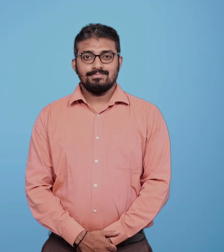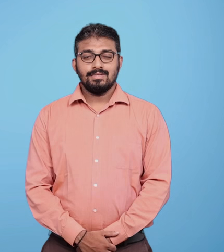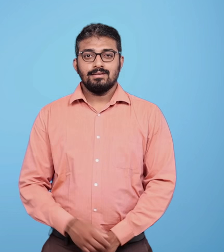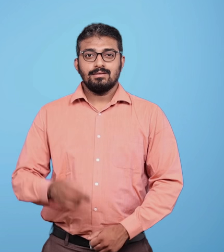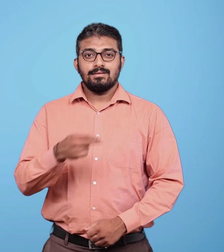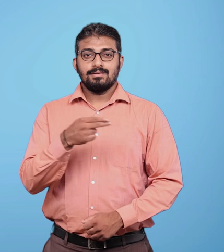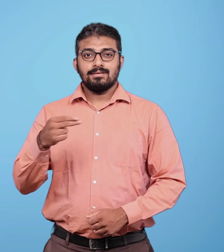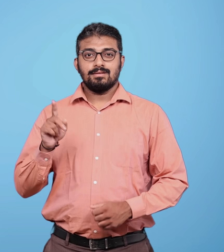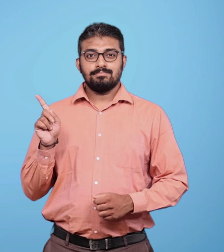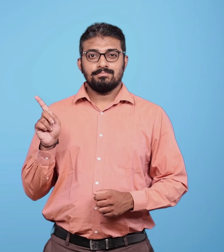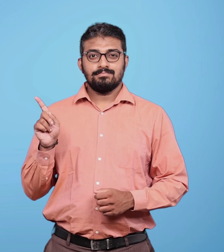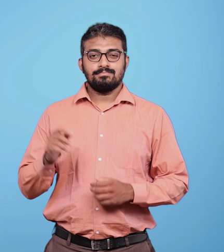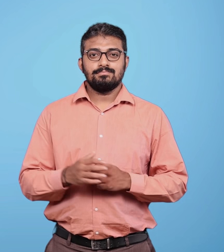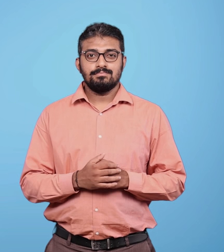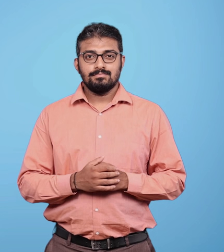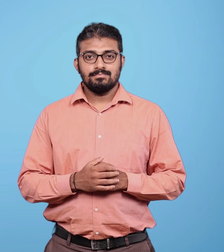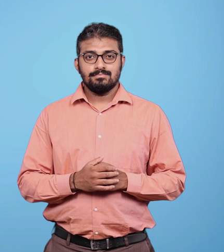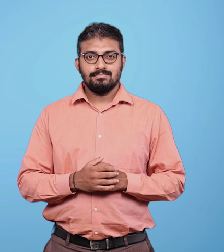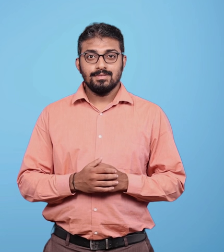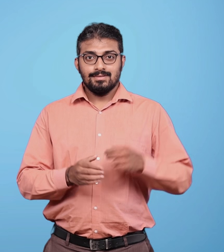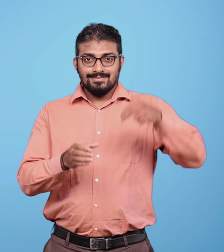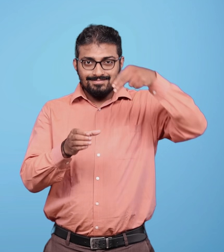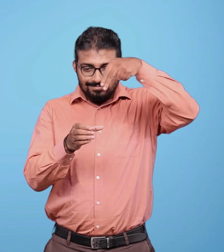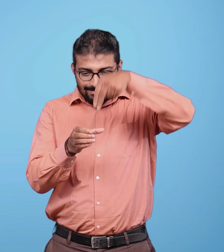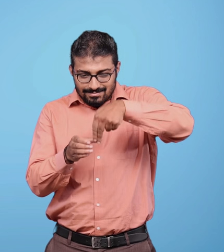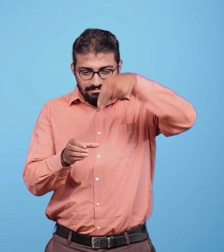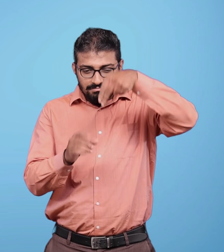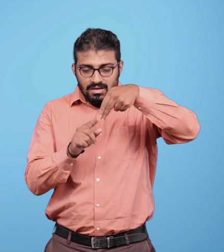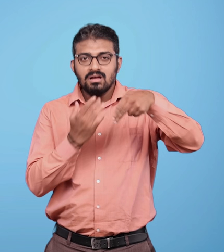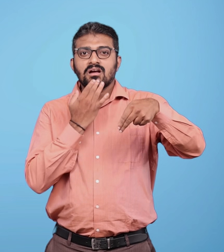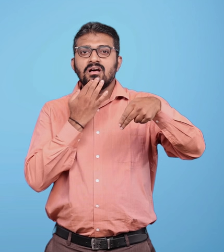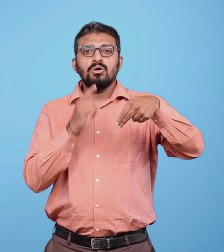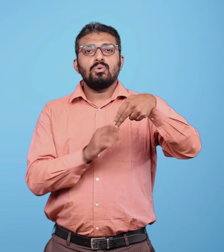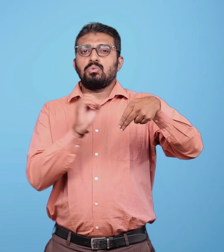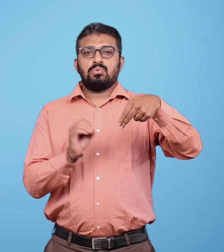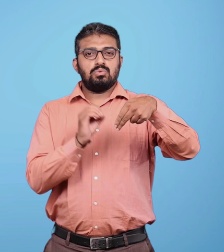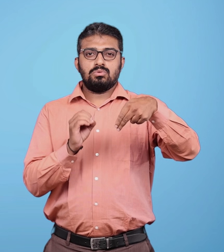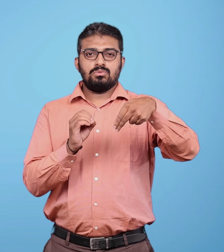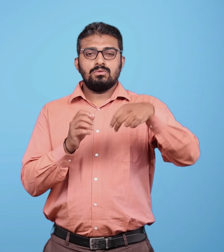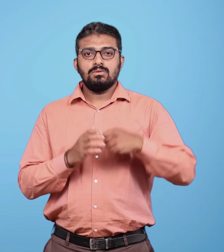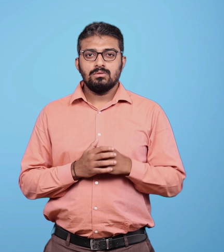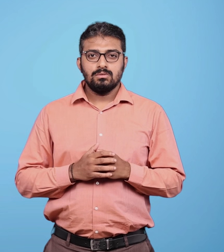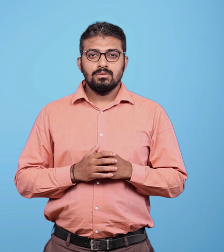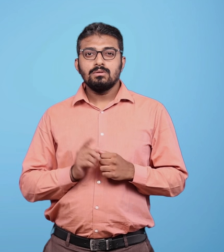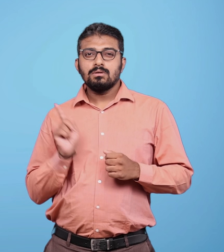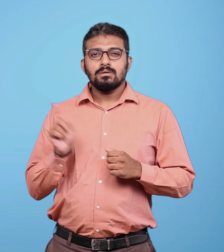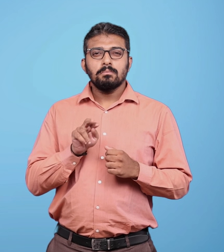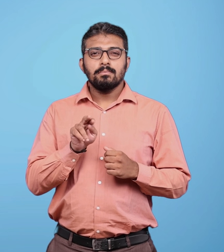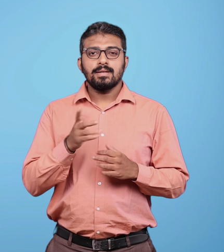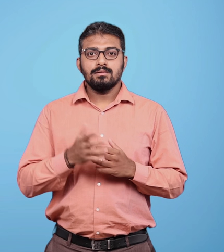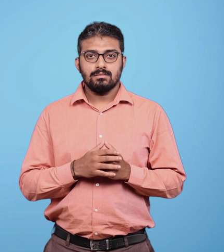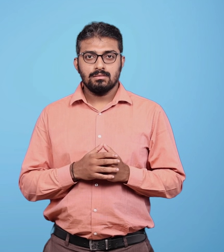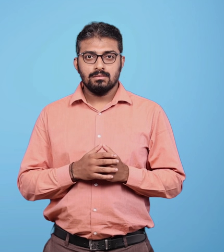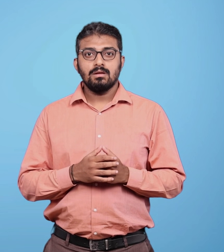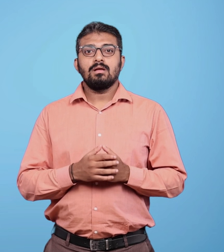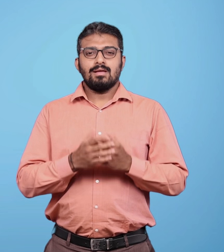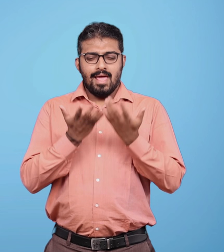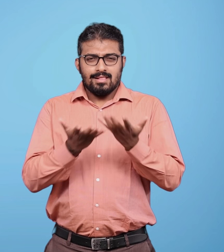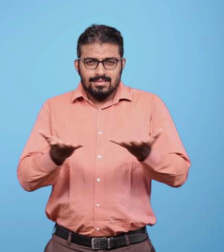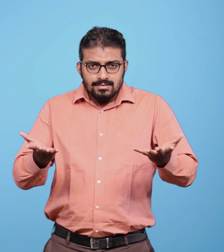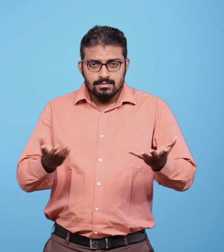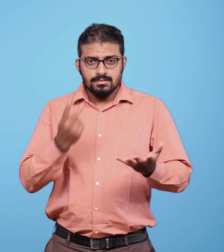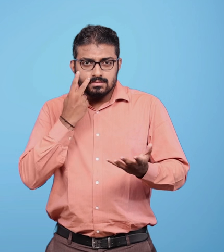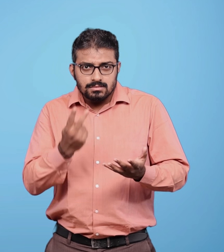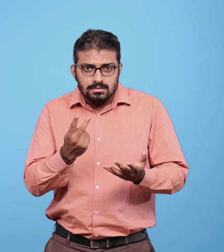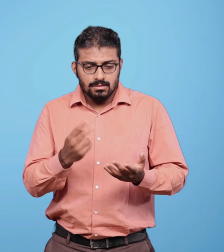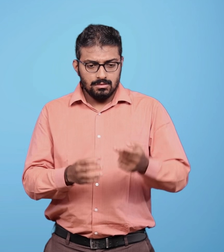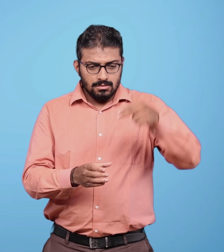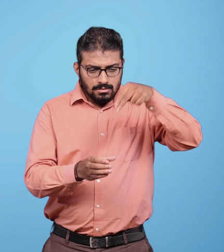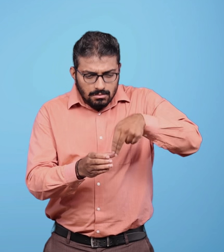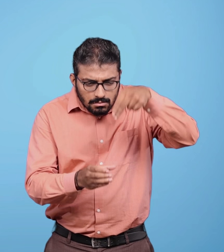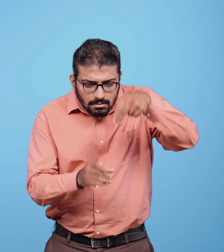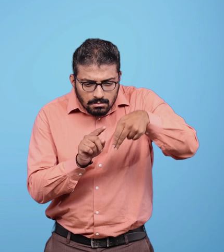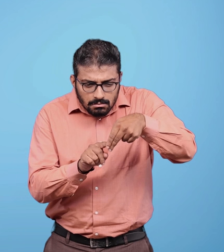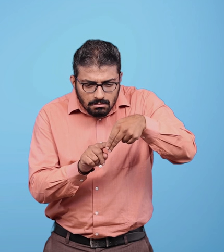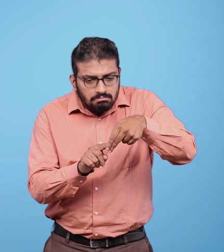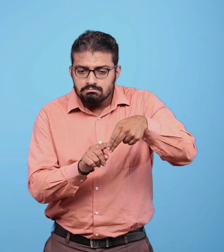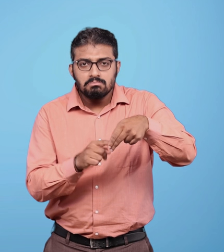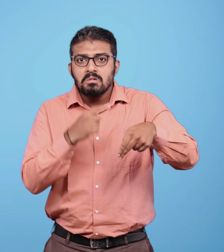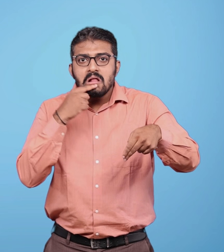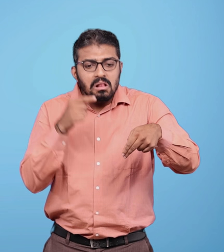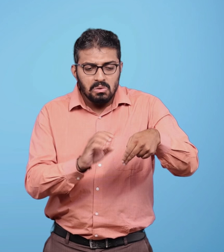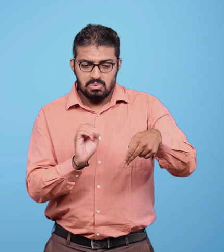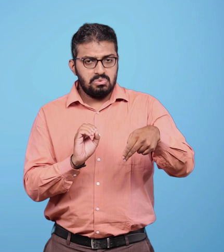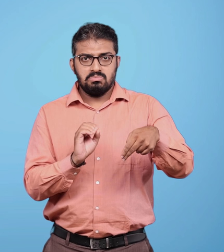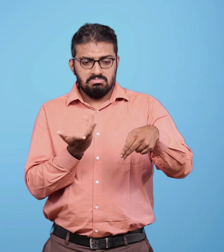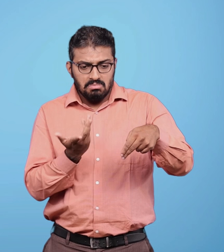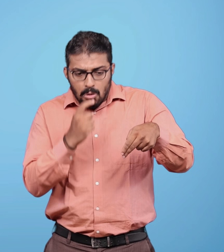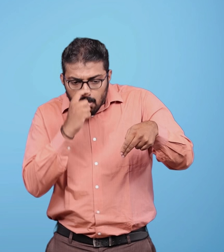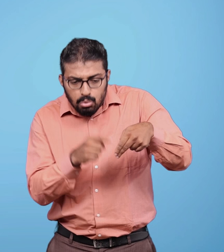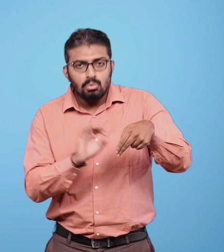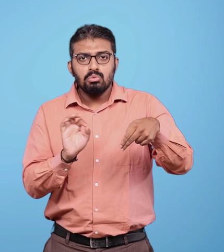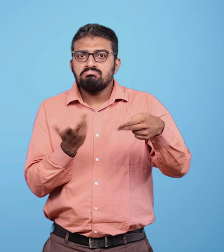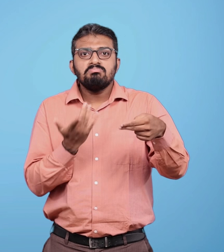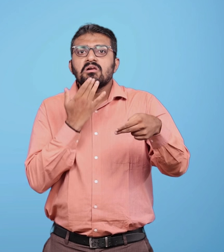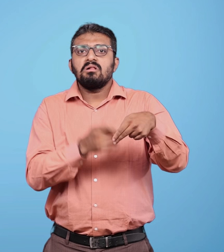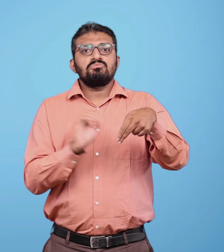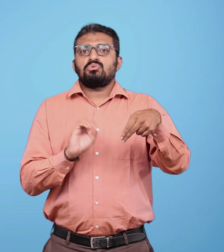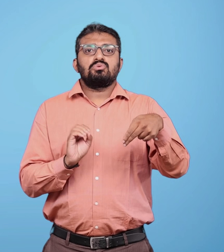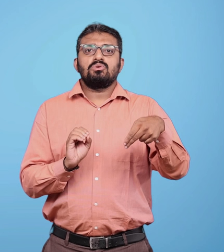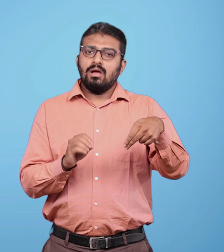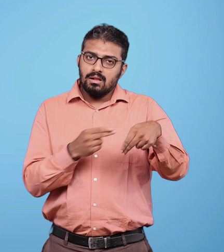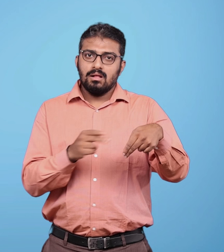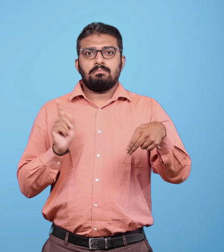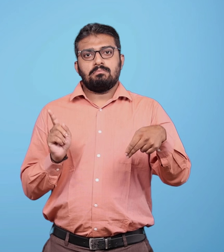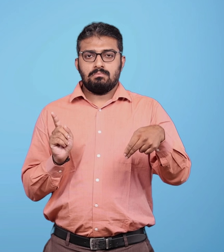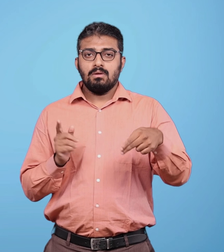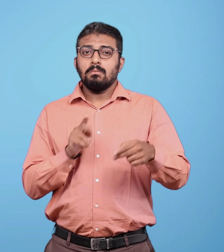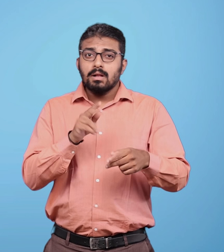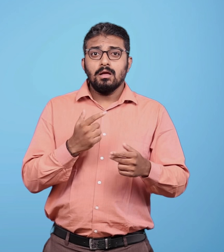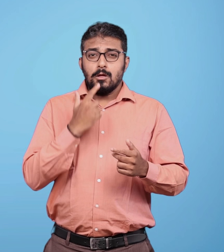neutral This is the sign for neutral substances. Substances which are neither acidic nor basic are called neutral. They do not change the colour of either red or blue litmus.